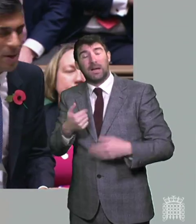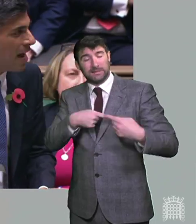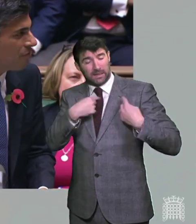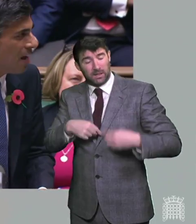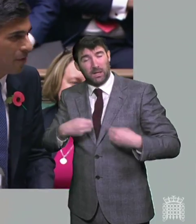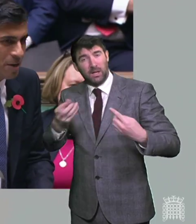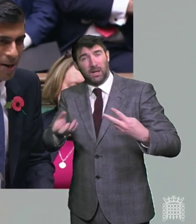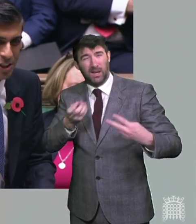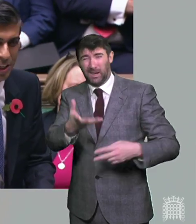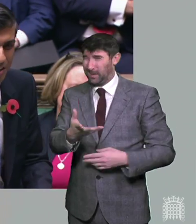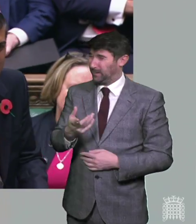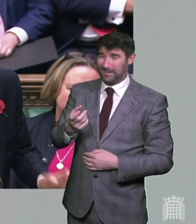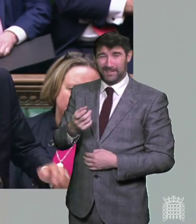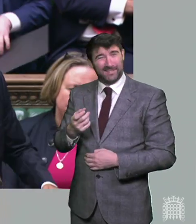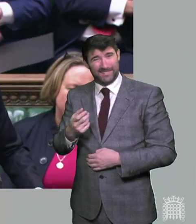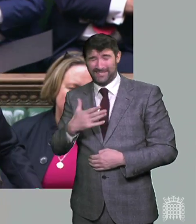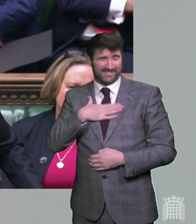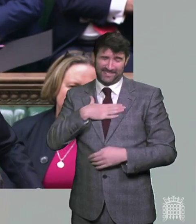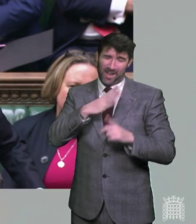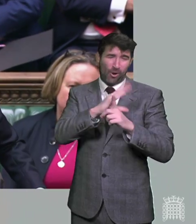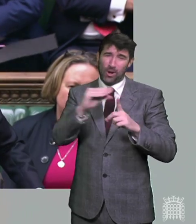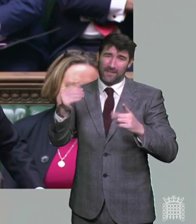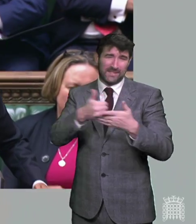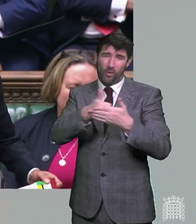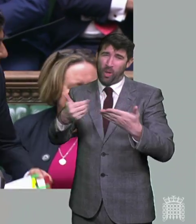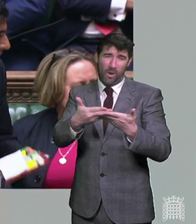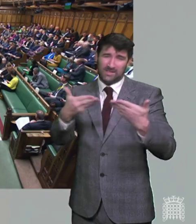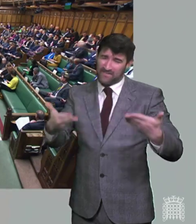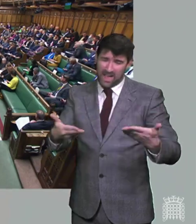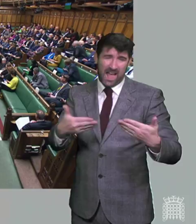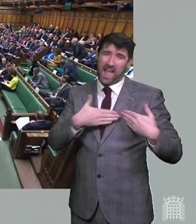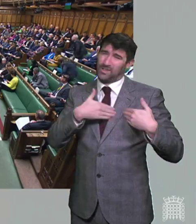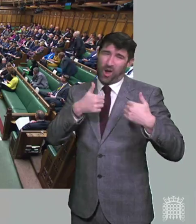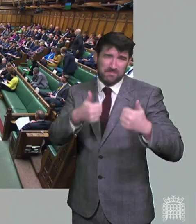This will always be a fair and compassionate Government who have the most vulnerable at our hearts.